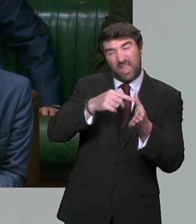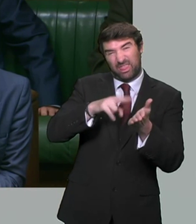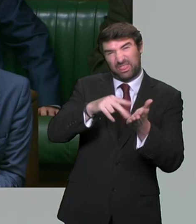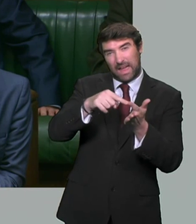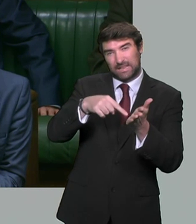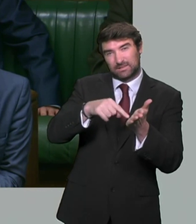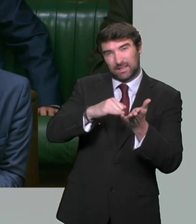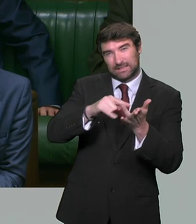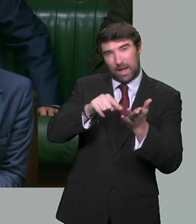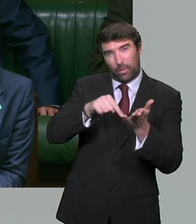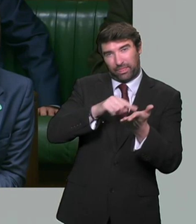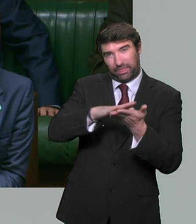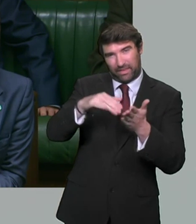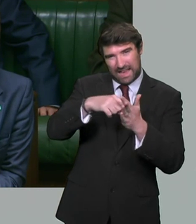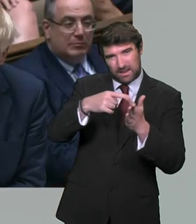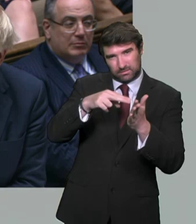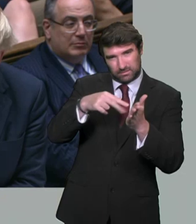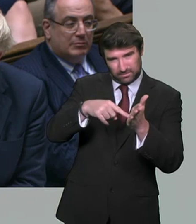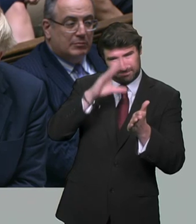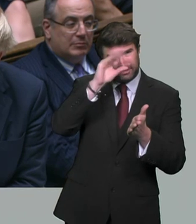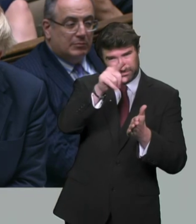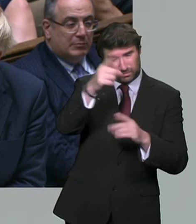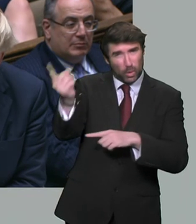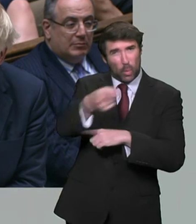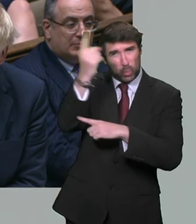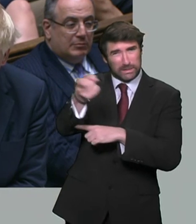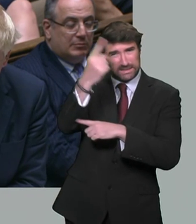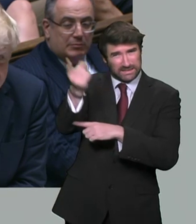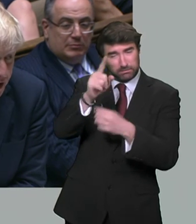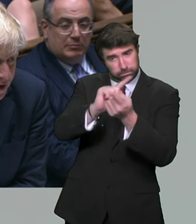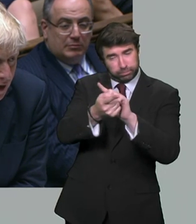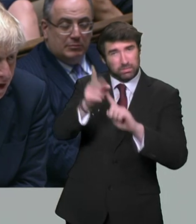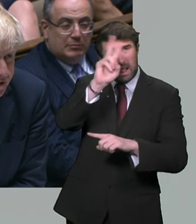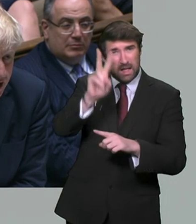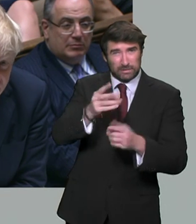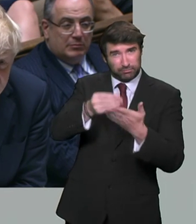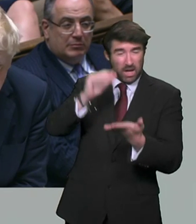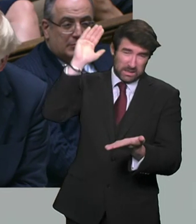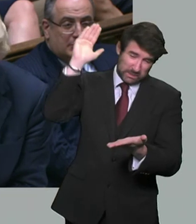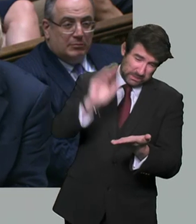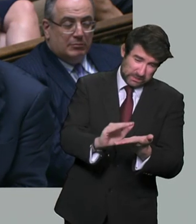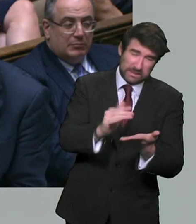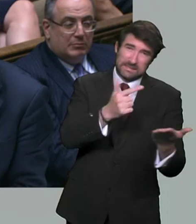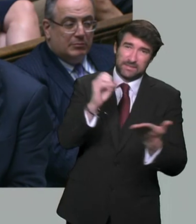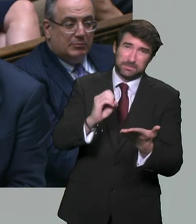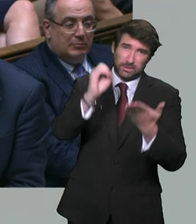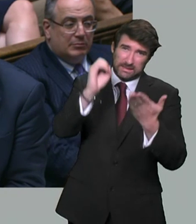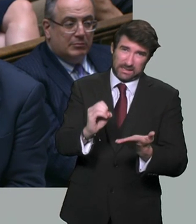The cost of wind power in this country has fallen by 70% just in the last 10 years.